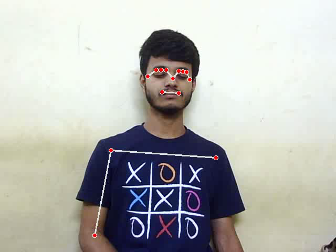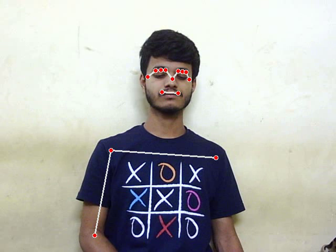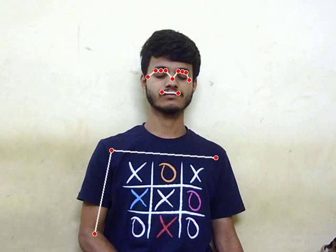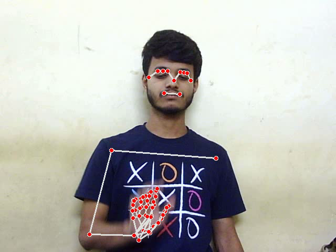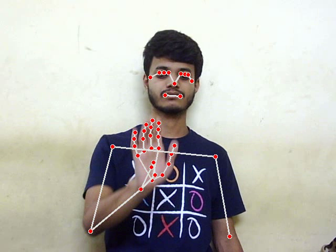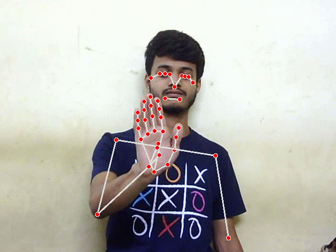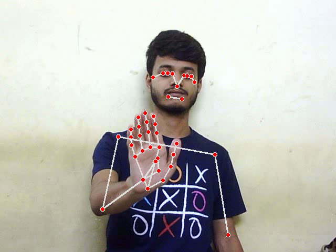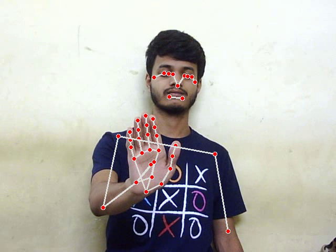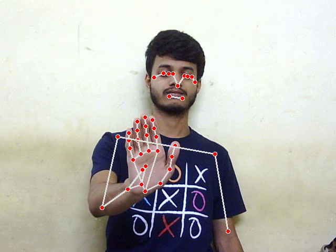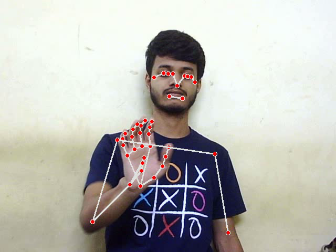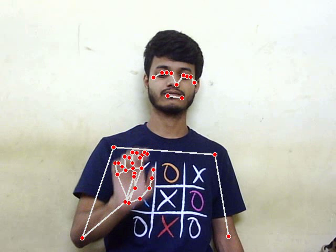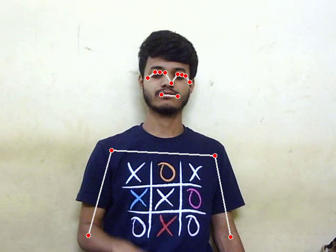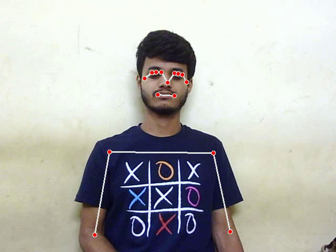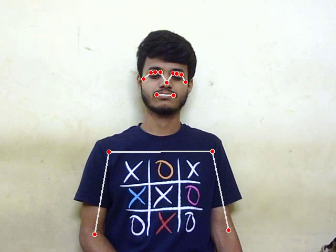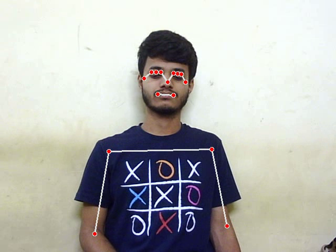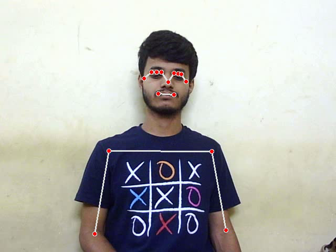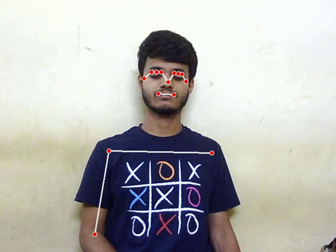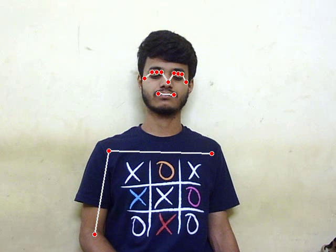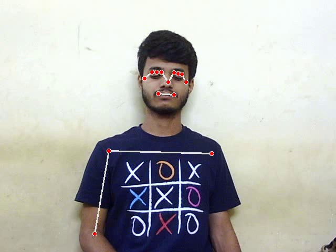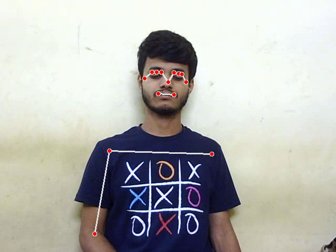your